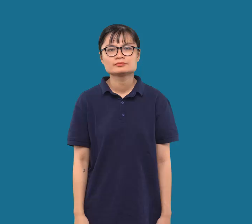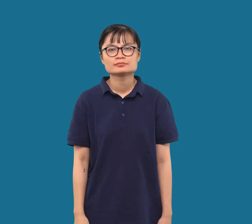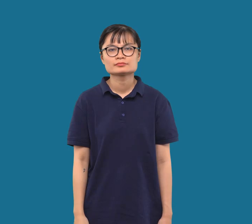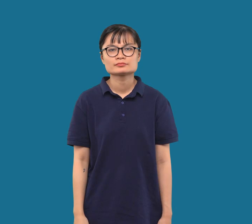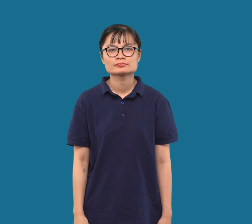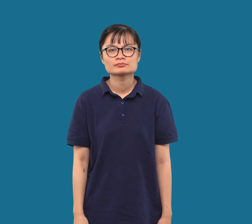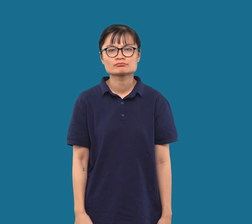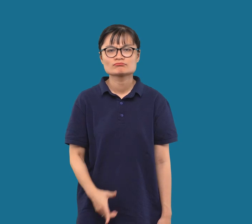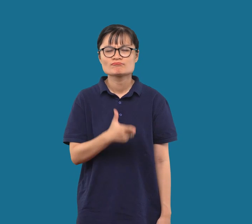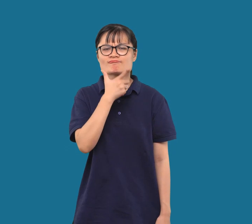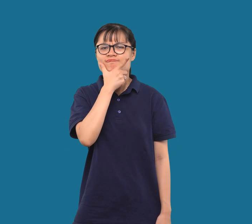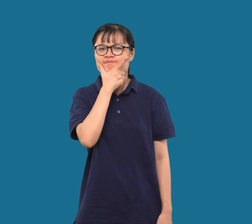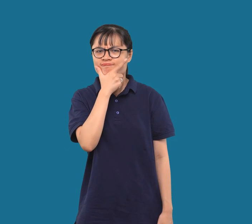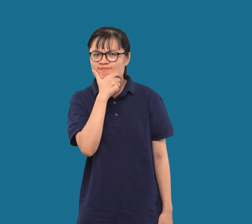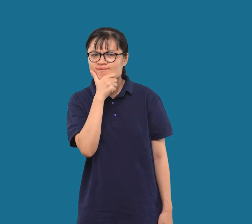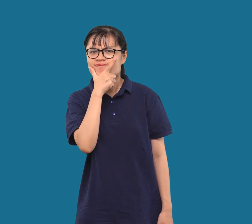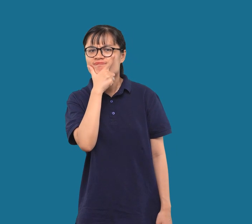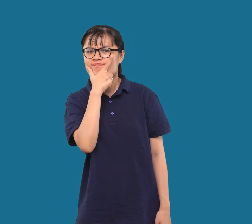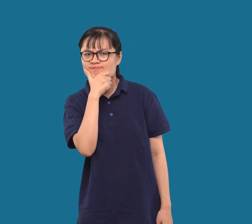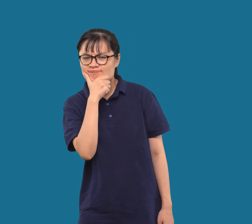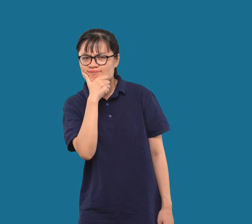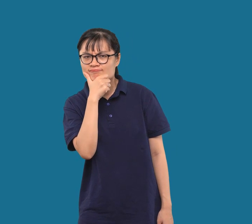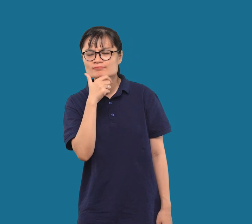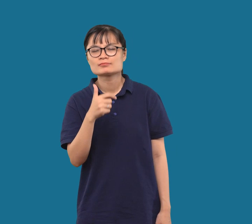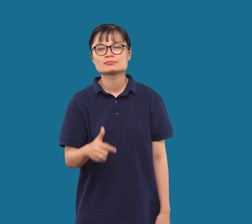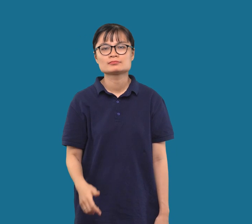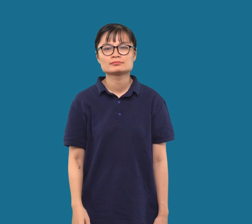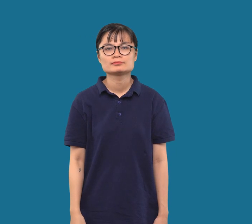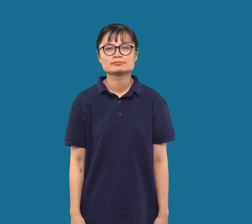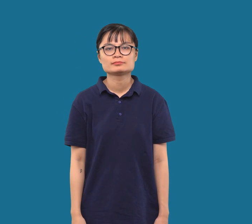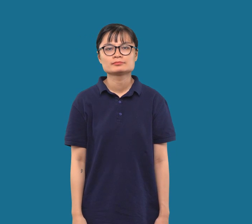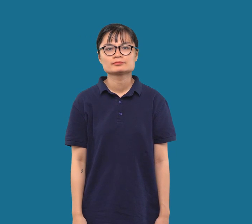thám tử